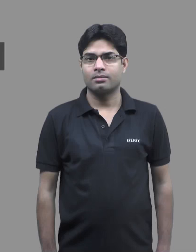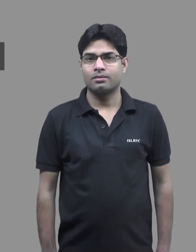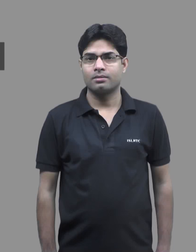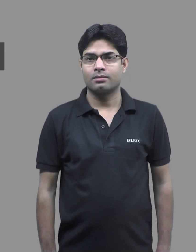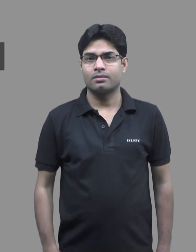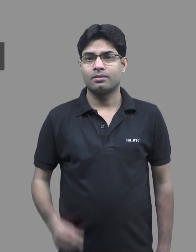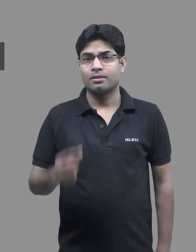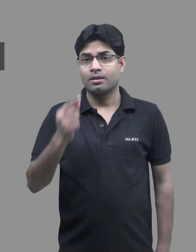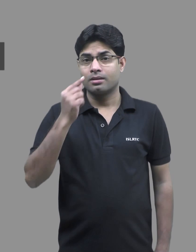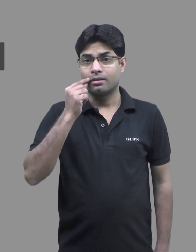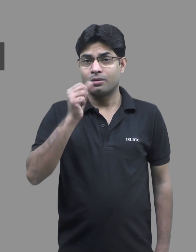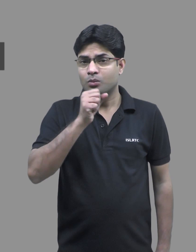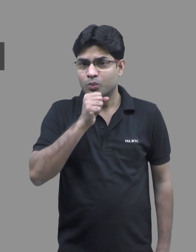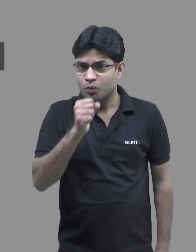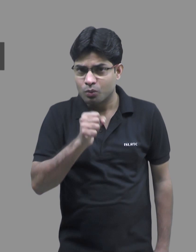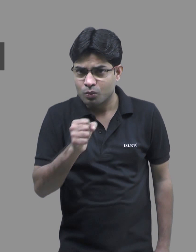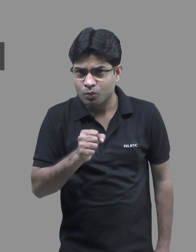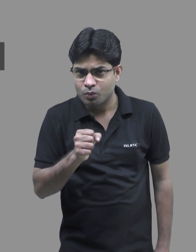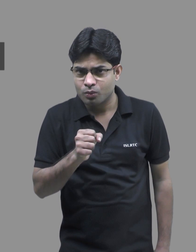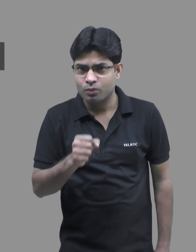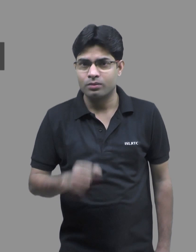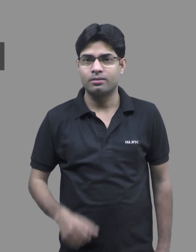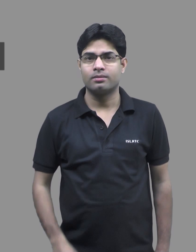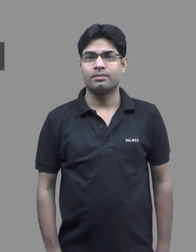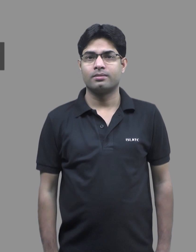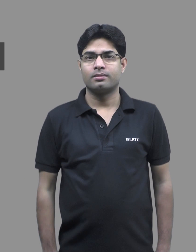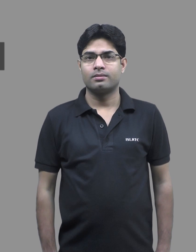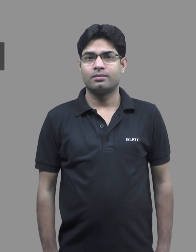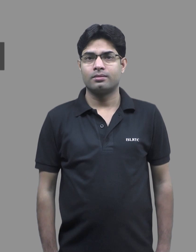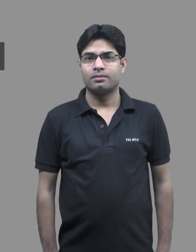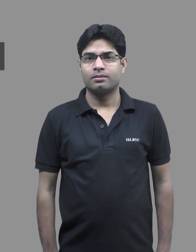Grandfather